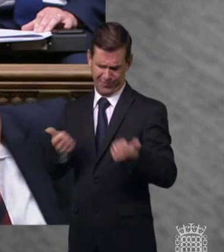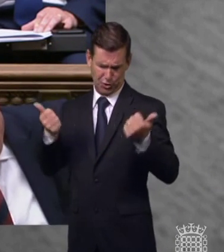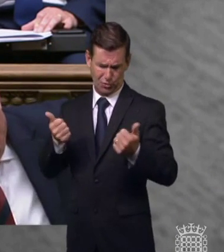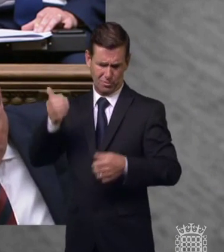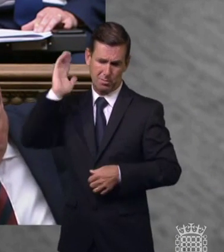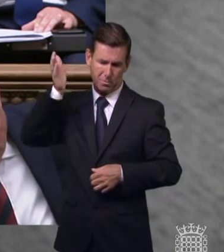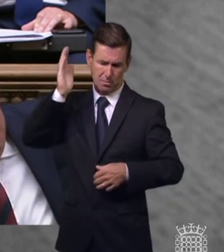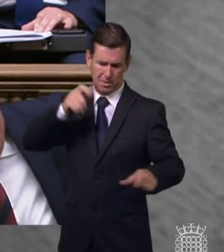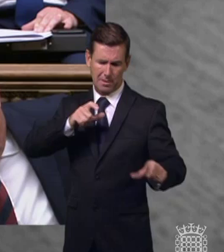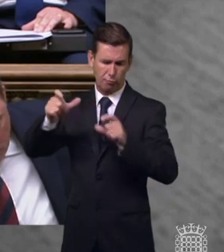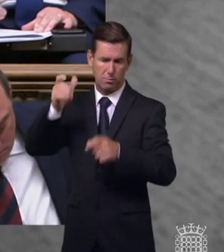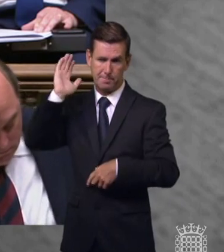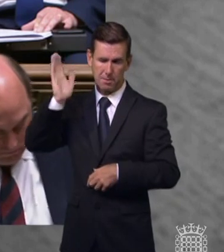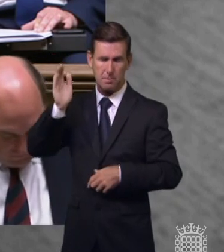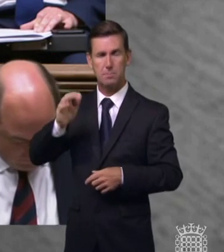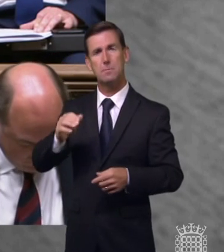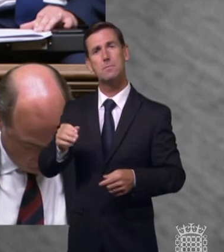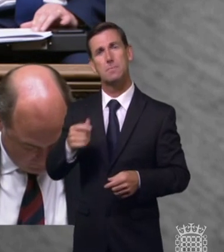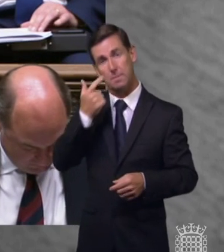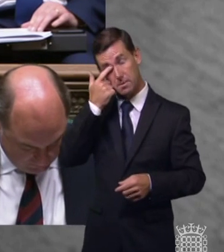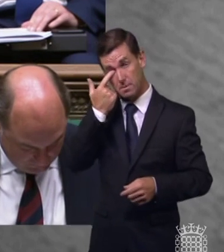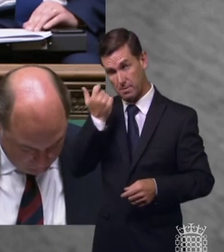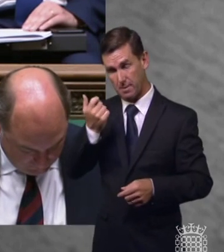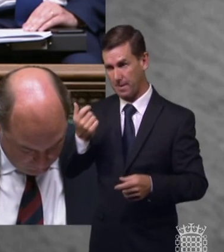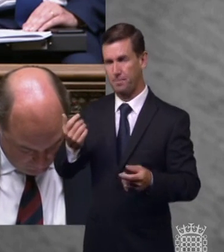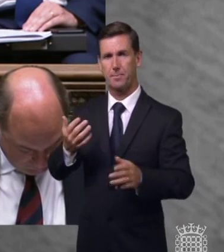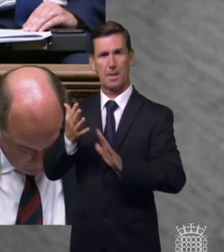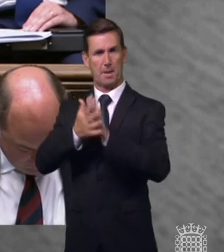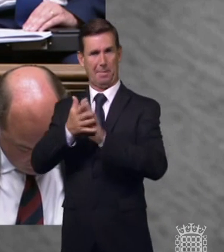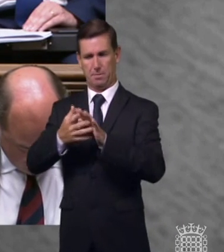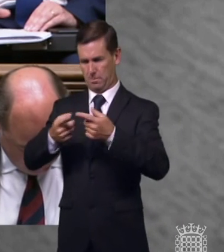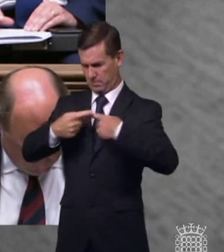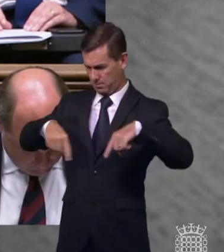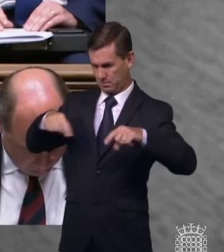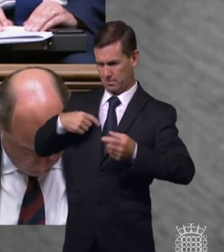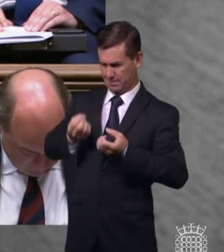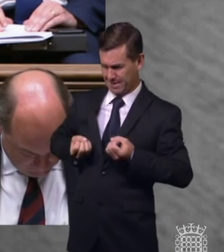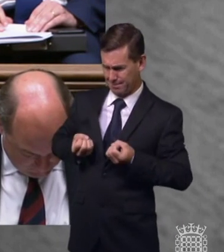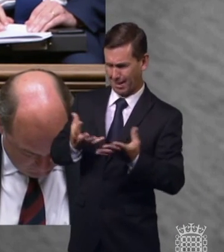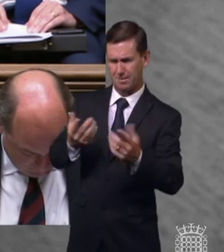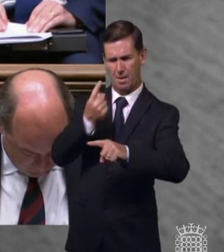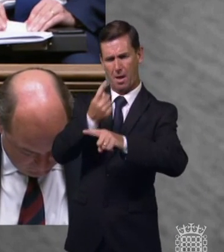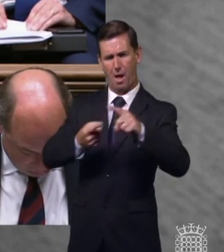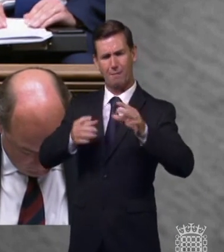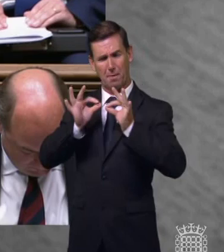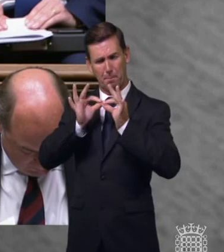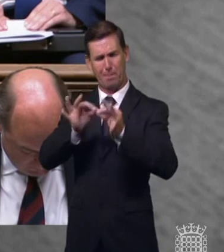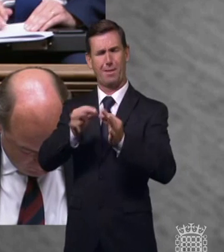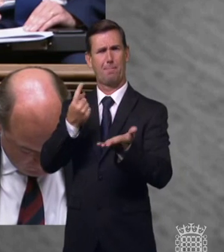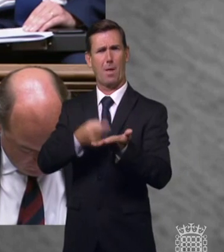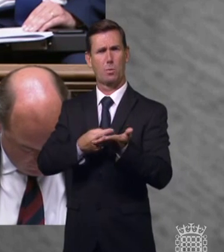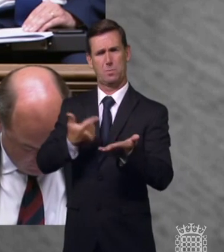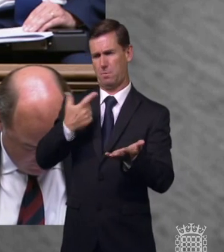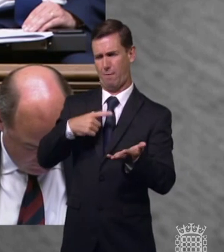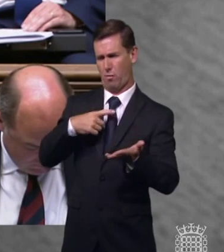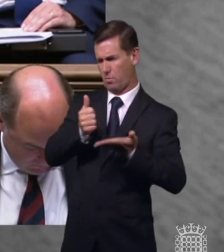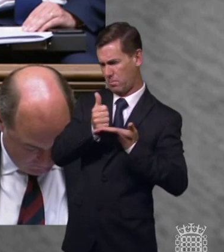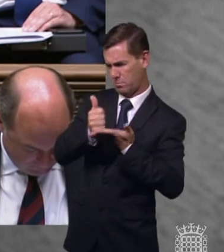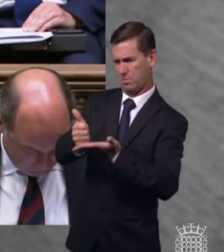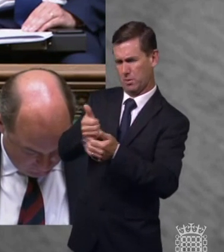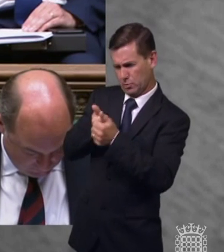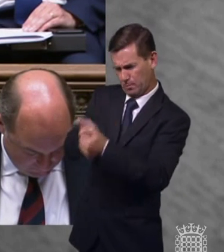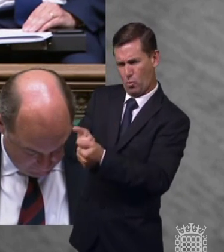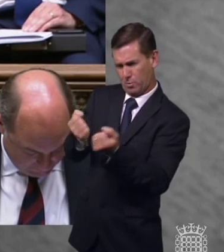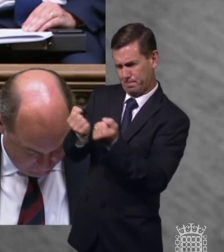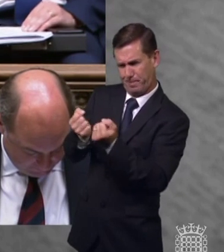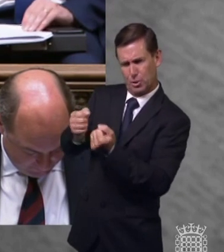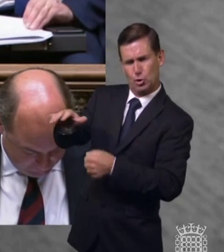Taken together, we are committing almost half a billion pounds of humanitarian funding to support the Afghan people.